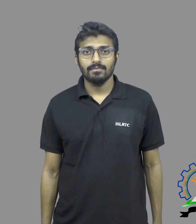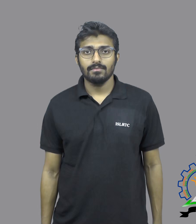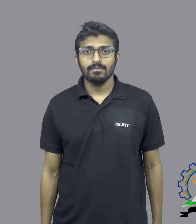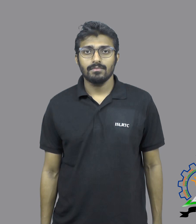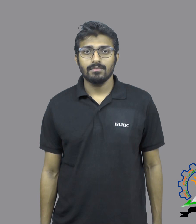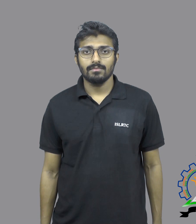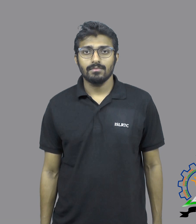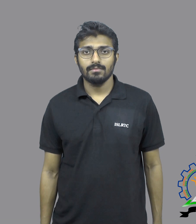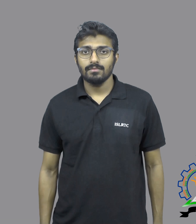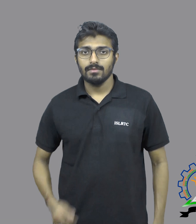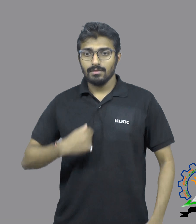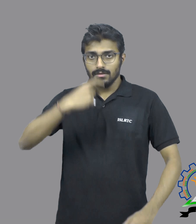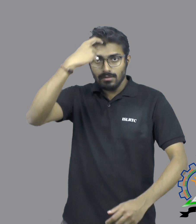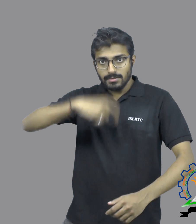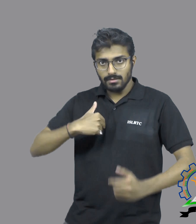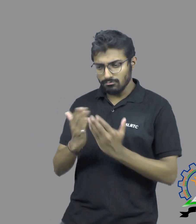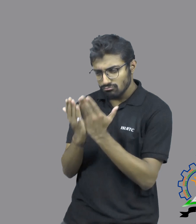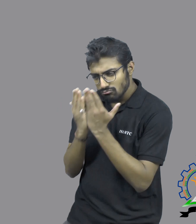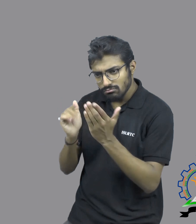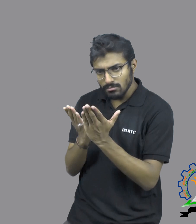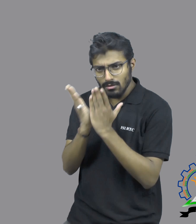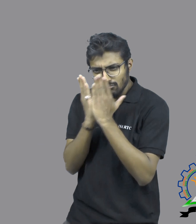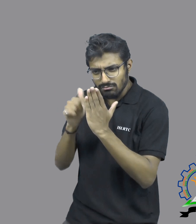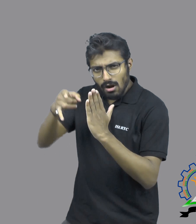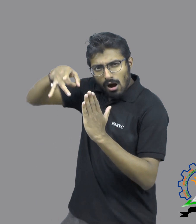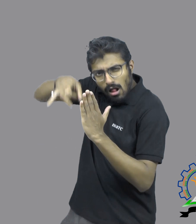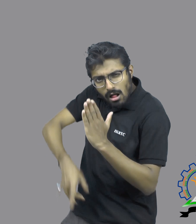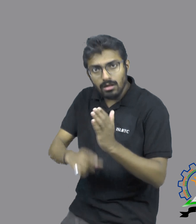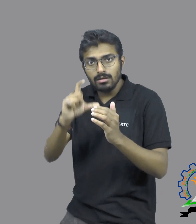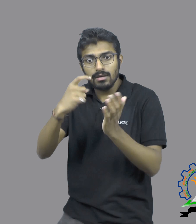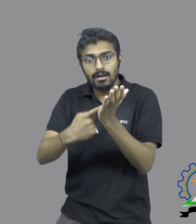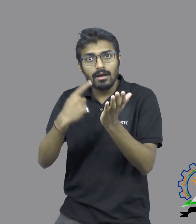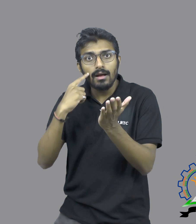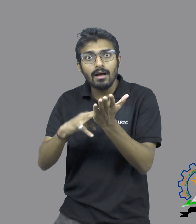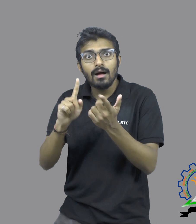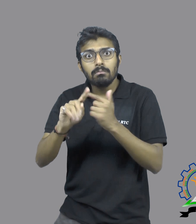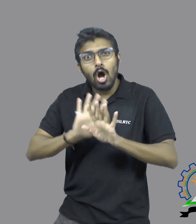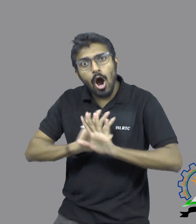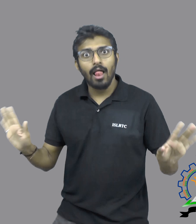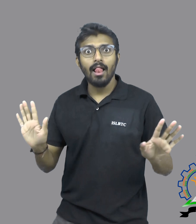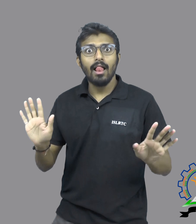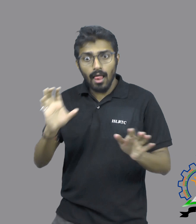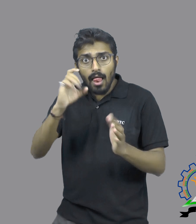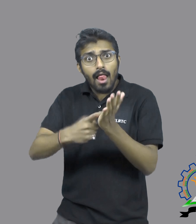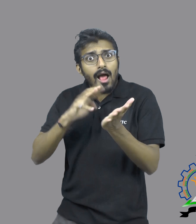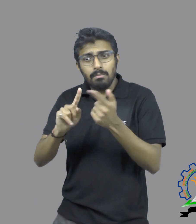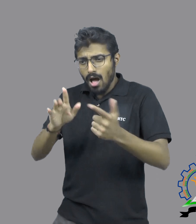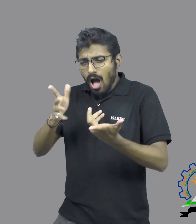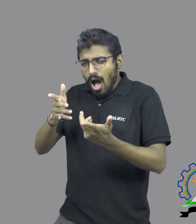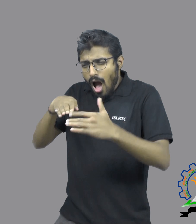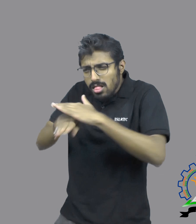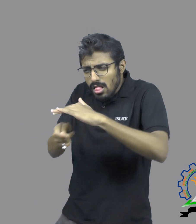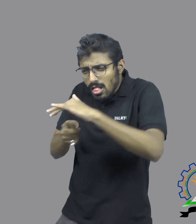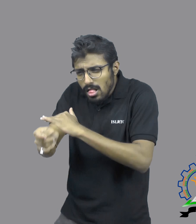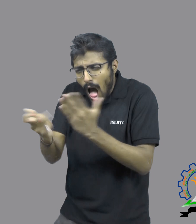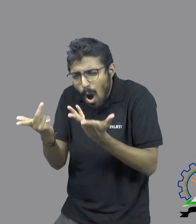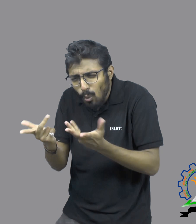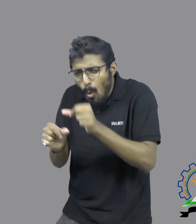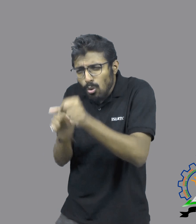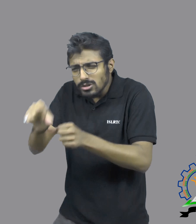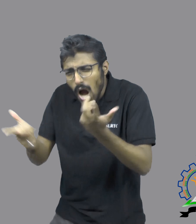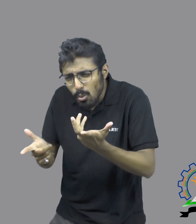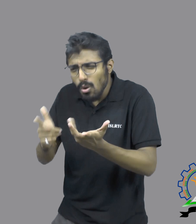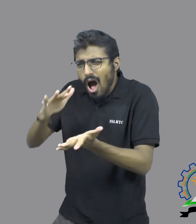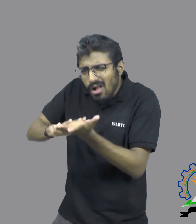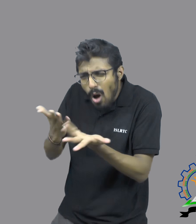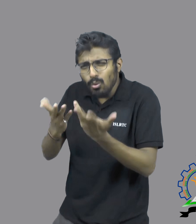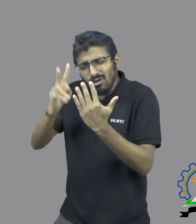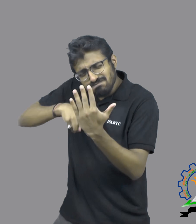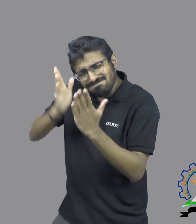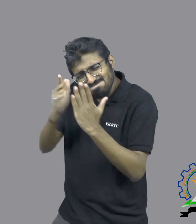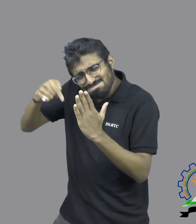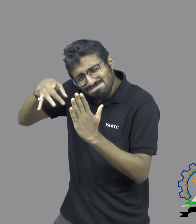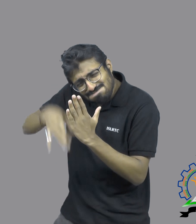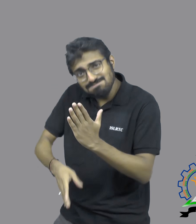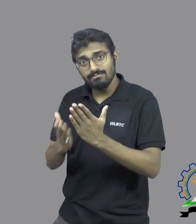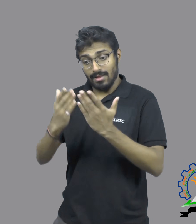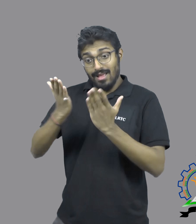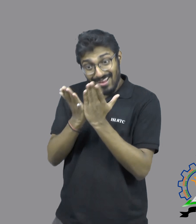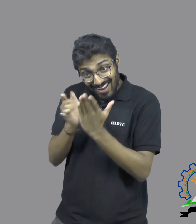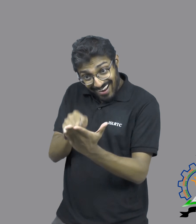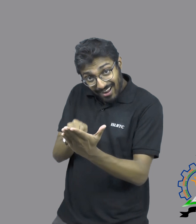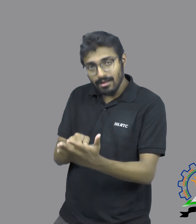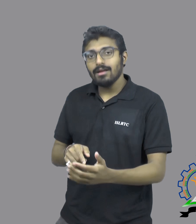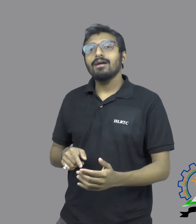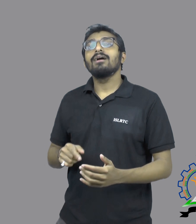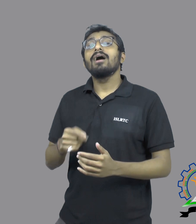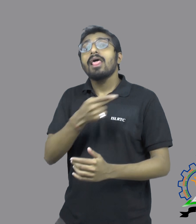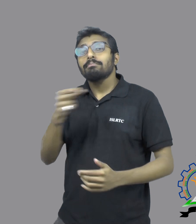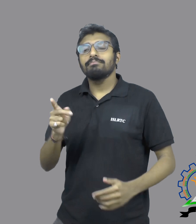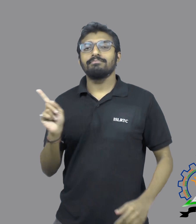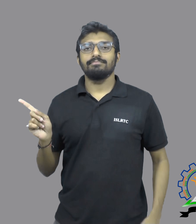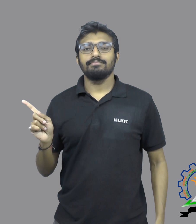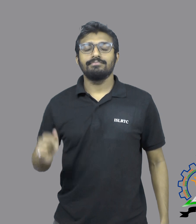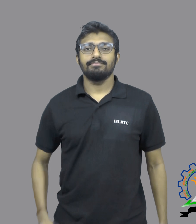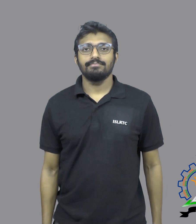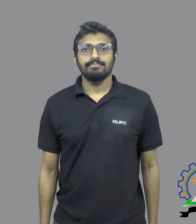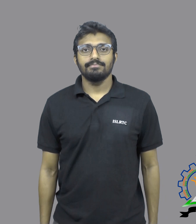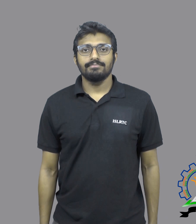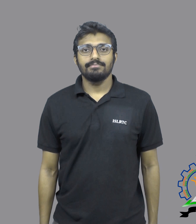Criminology